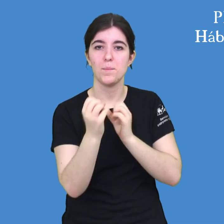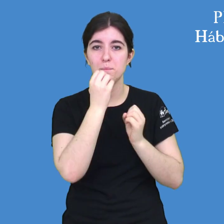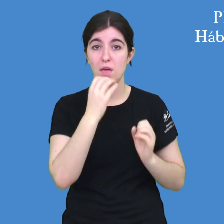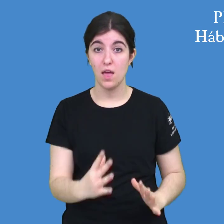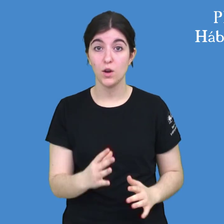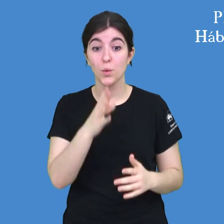bien